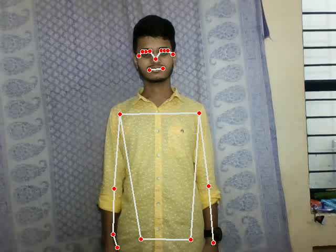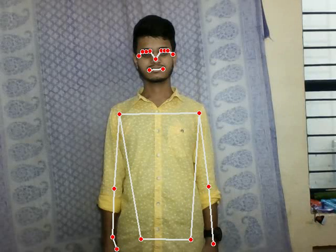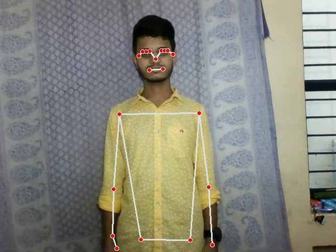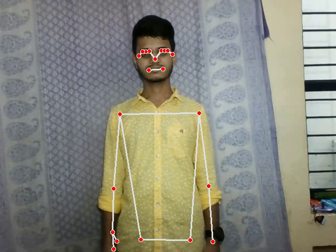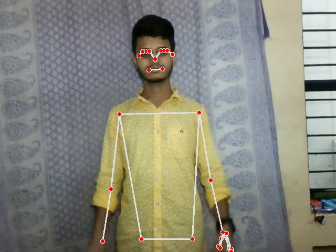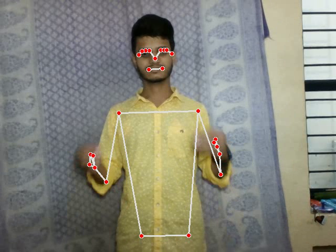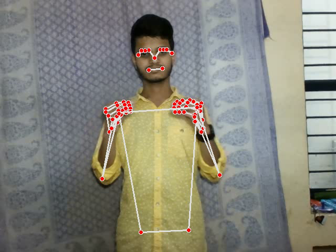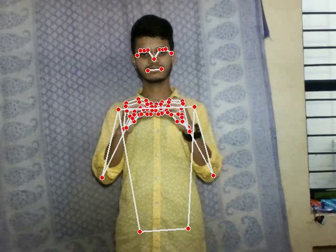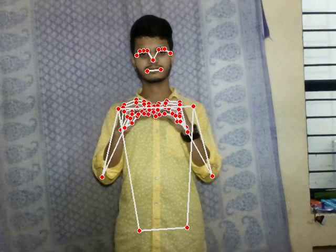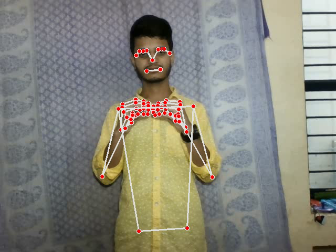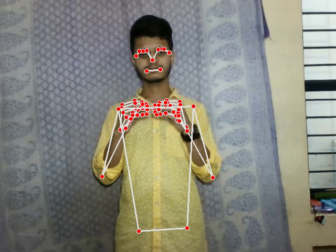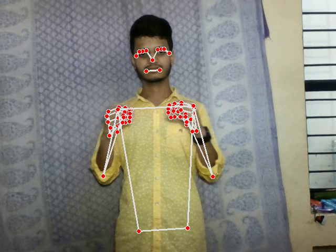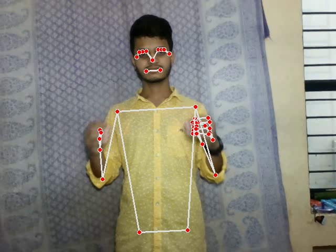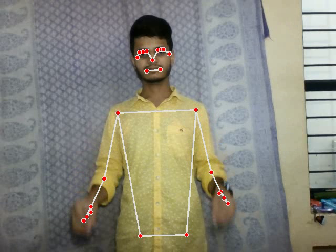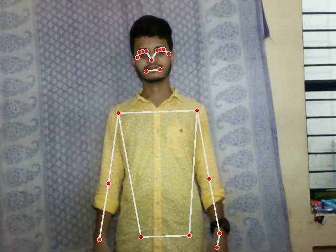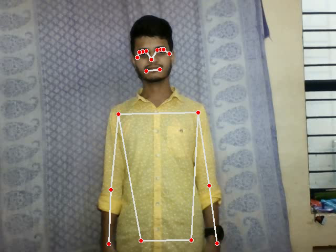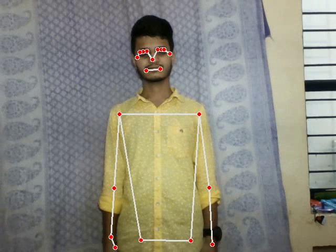more